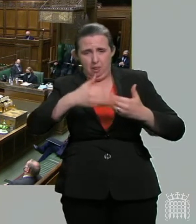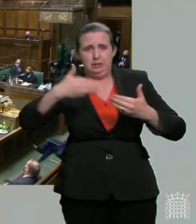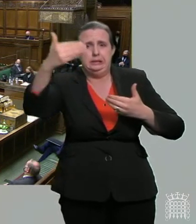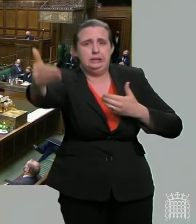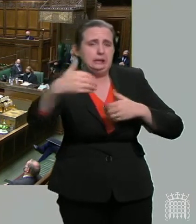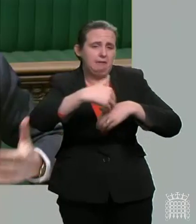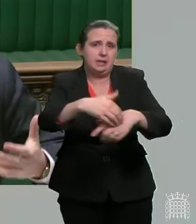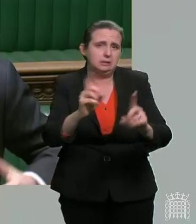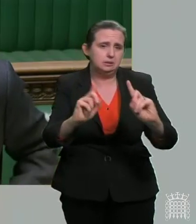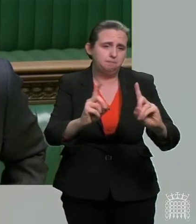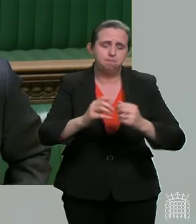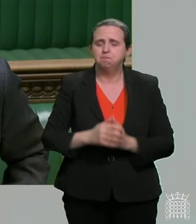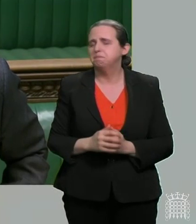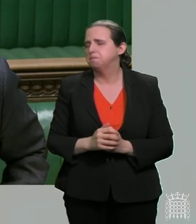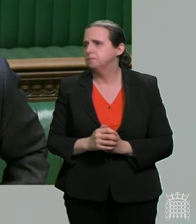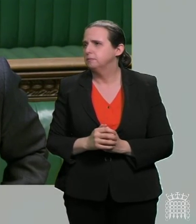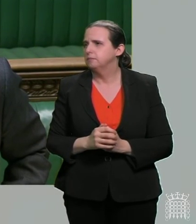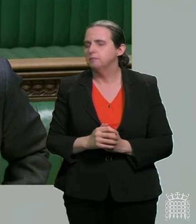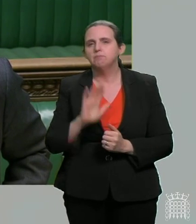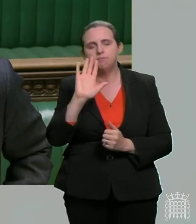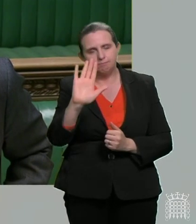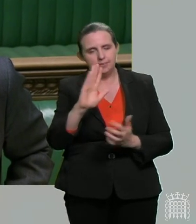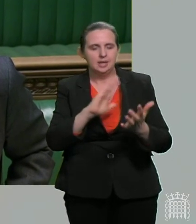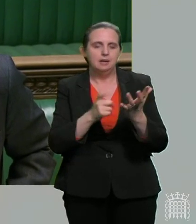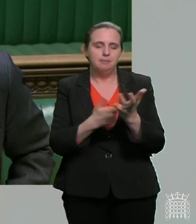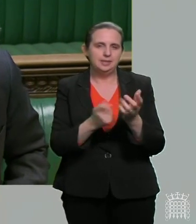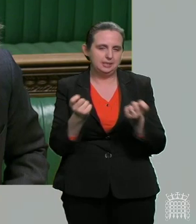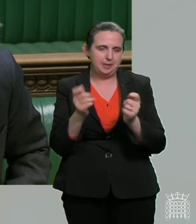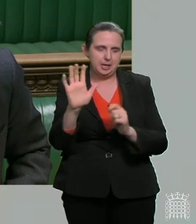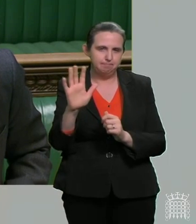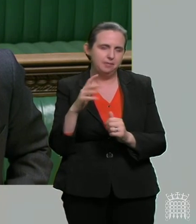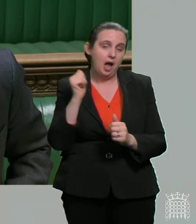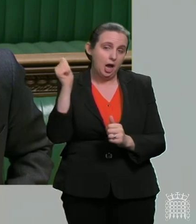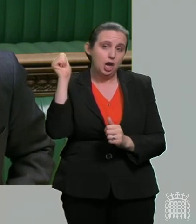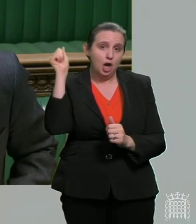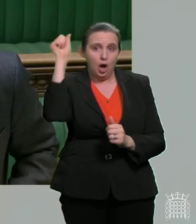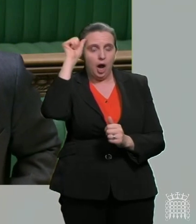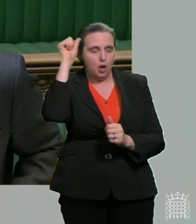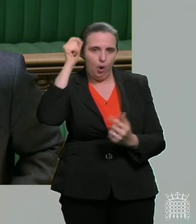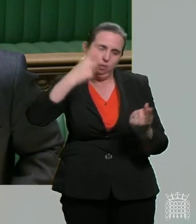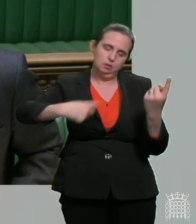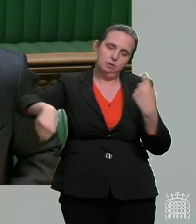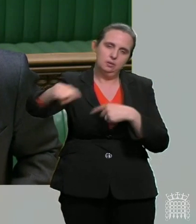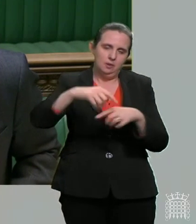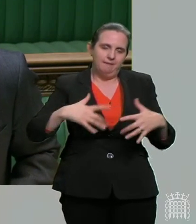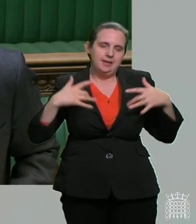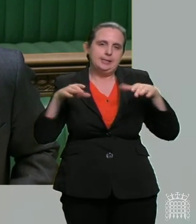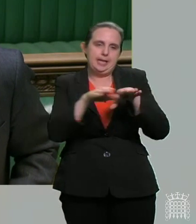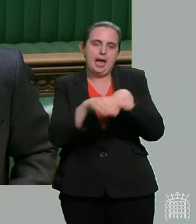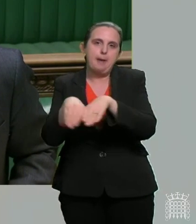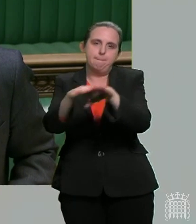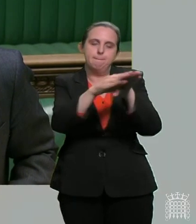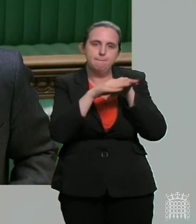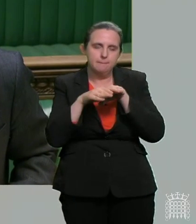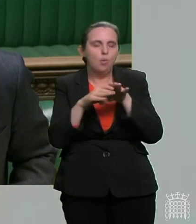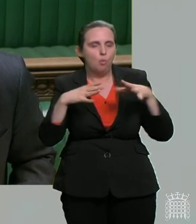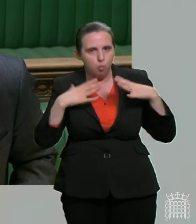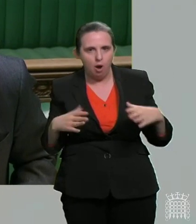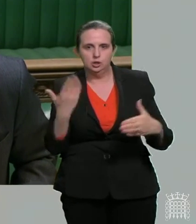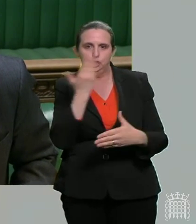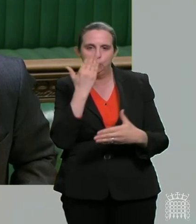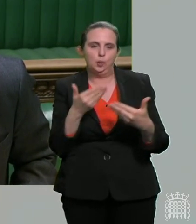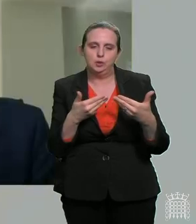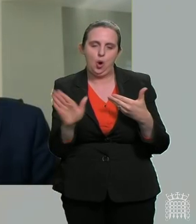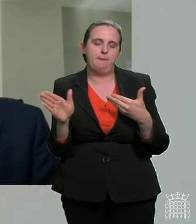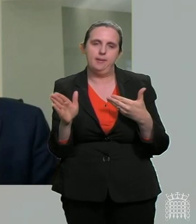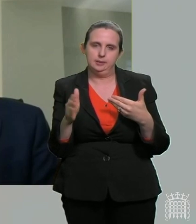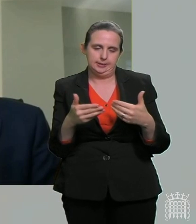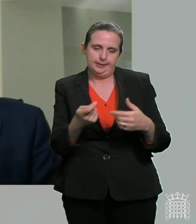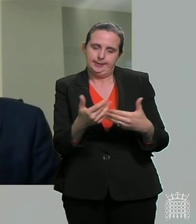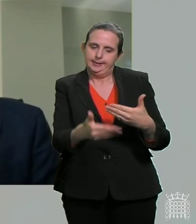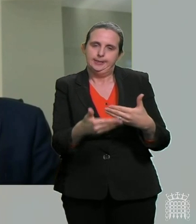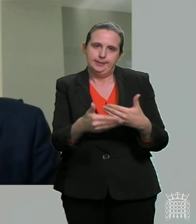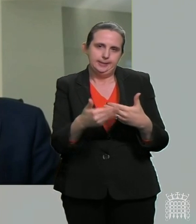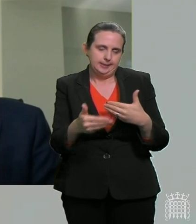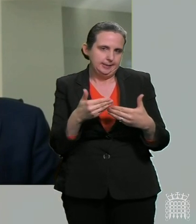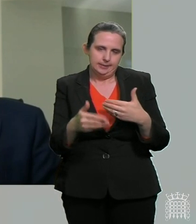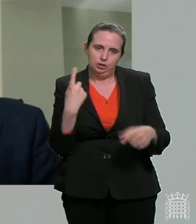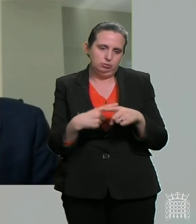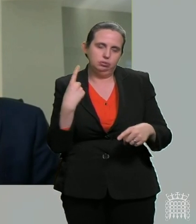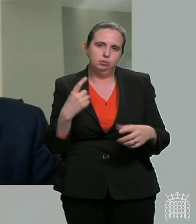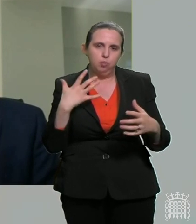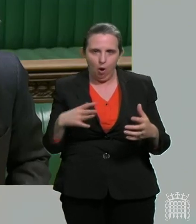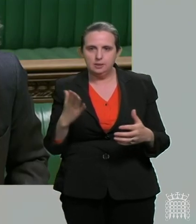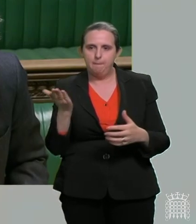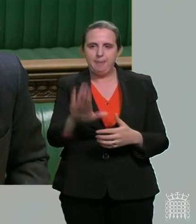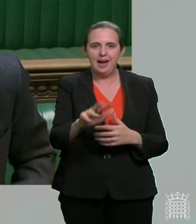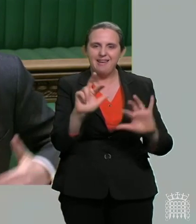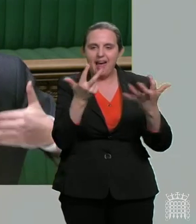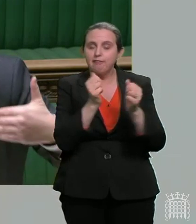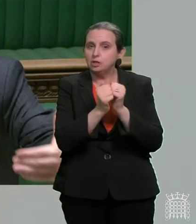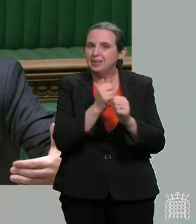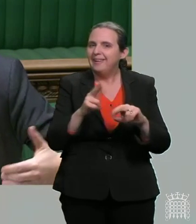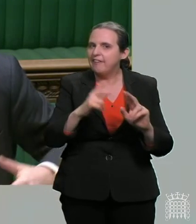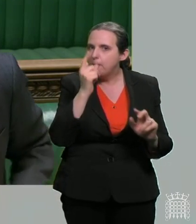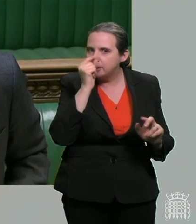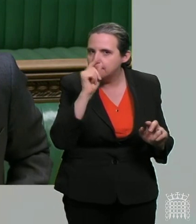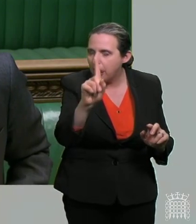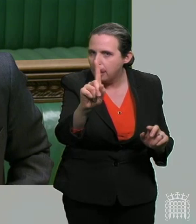I can certainly confirm that we will do everything we can, and I know that the settled will of most people in this House is to get our schoolchildren back on 8 March, if we possibly can.